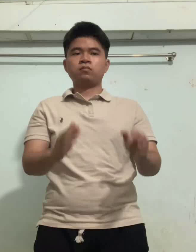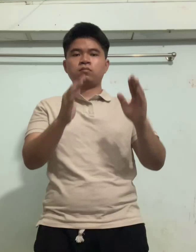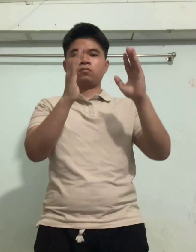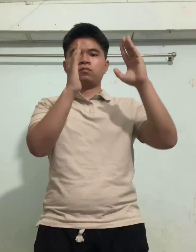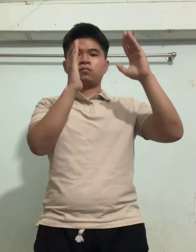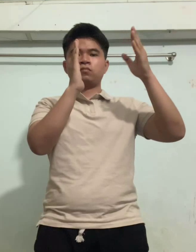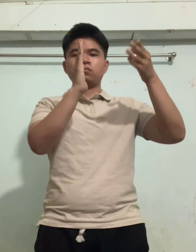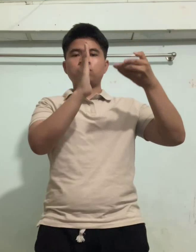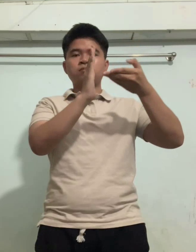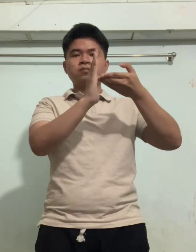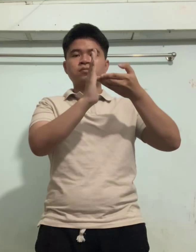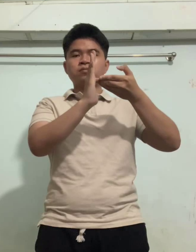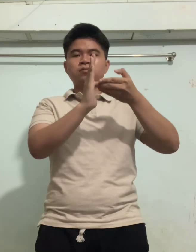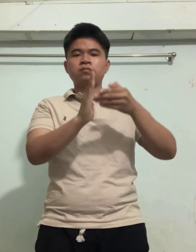gioi thieu